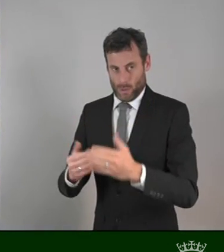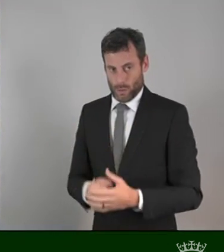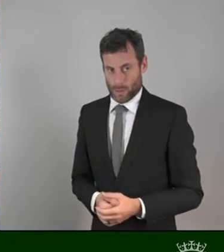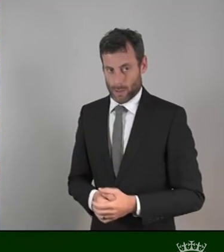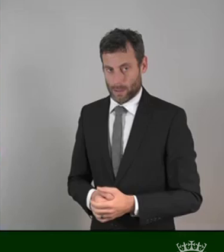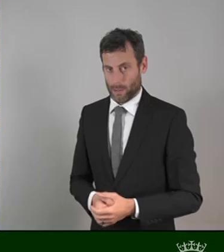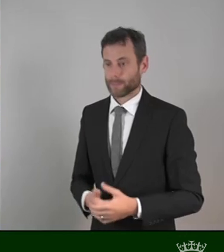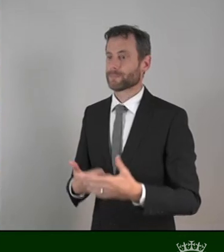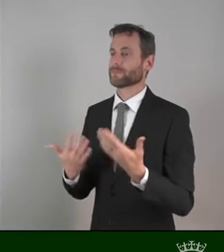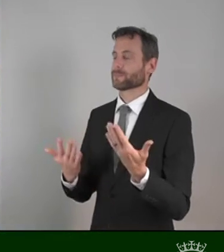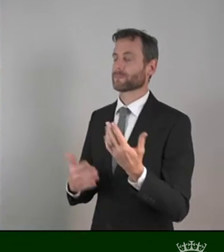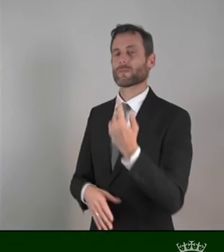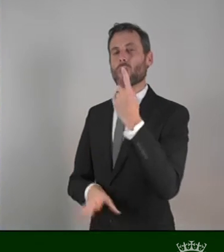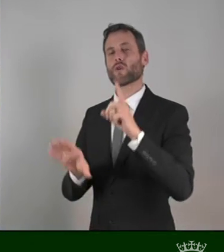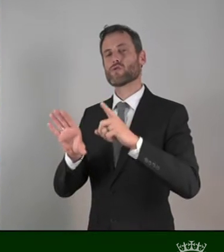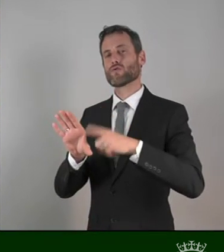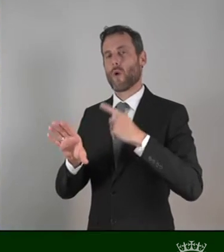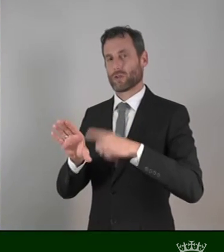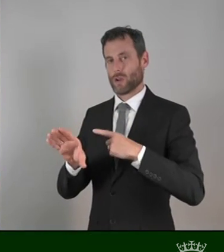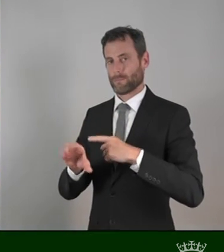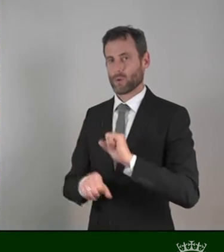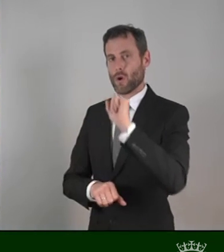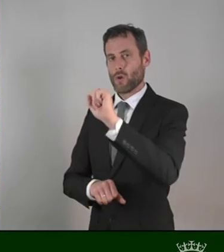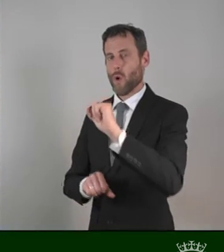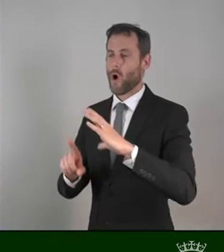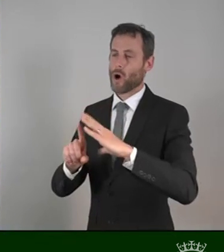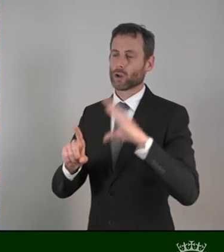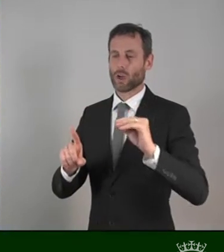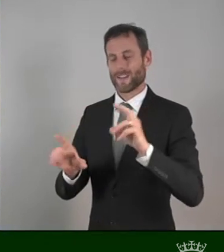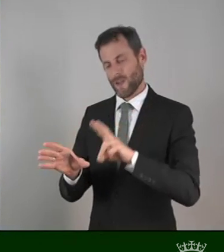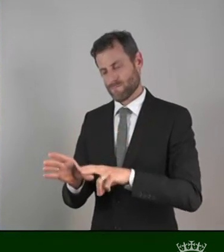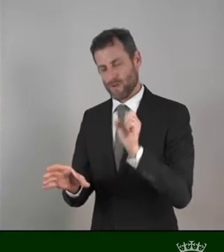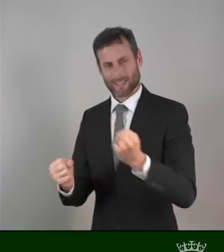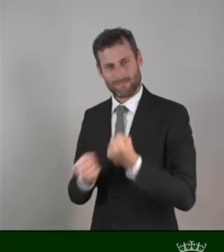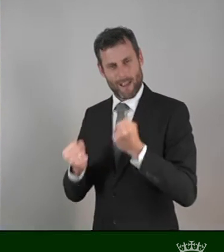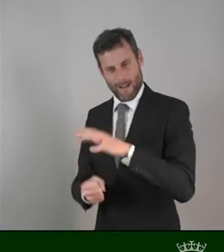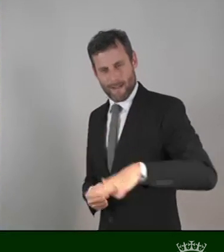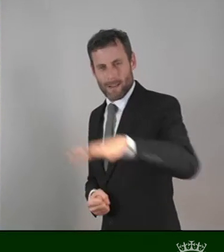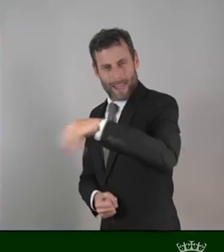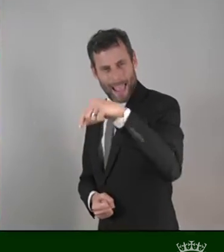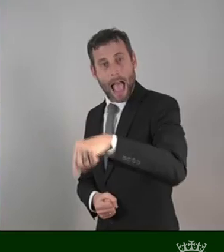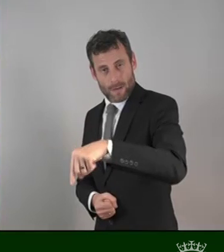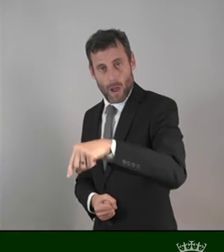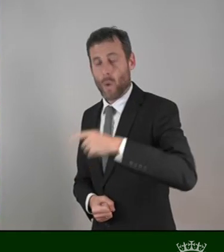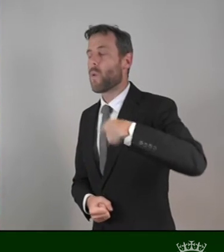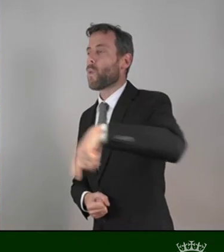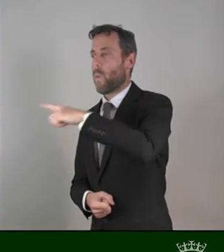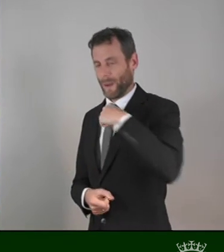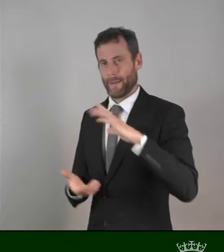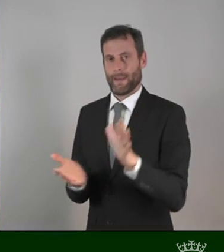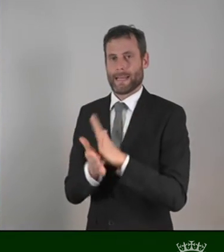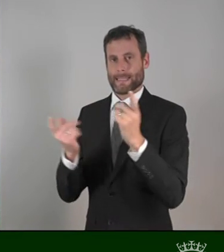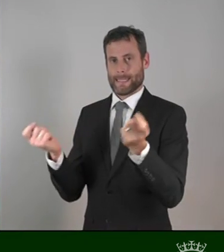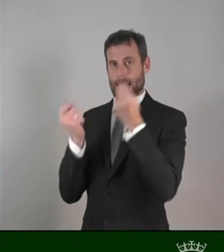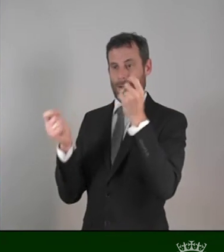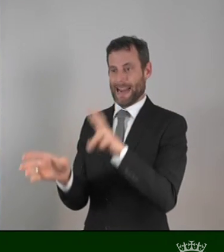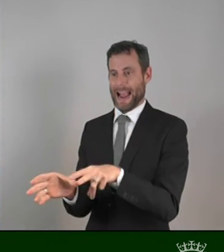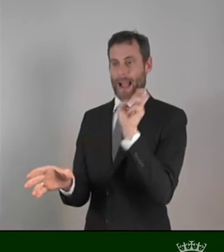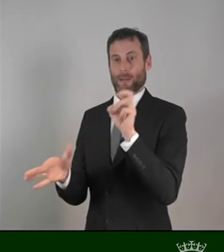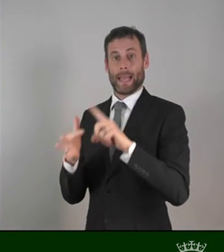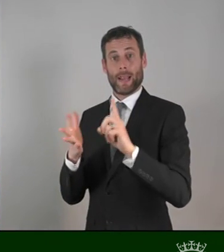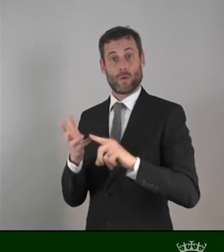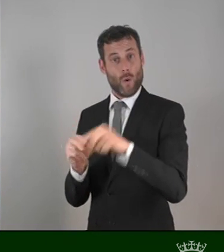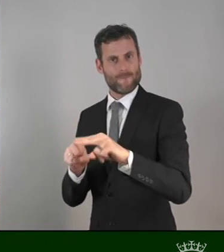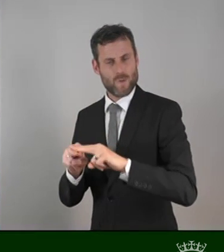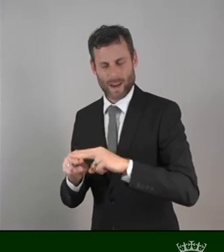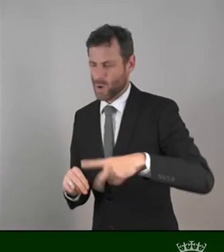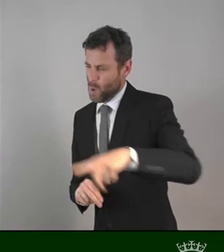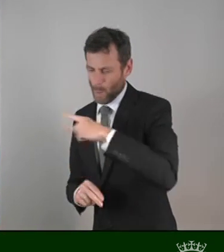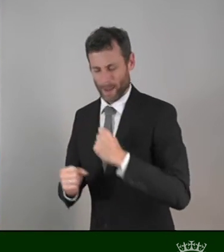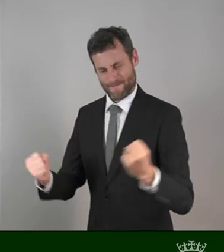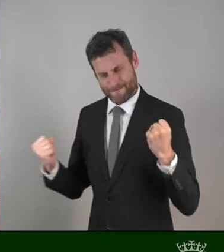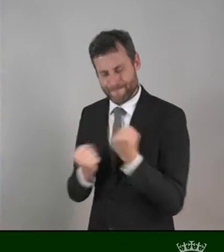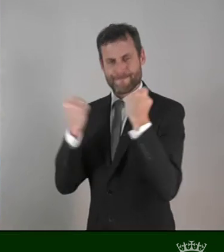Prime Minister, up in Yorkshire, in your Conservative Brexit heartlands, we are celebrating our leaving the EU on Friday with a big Brexit bash.